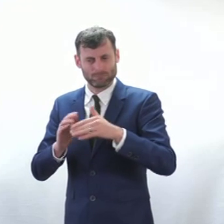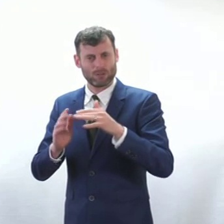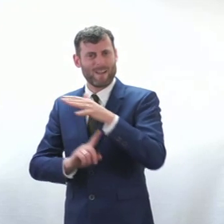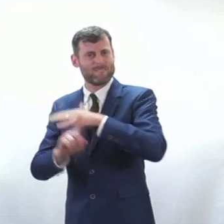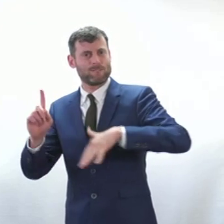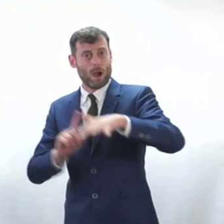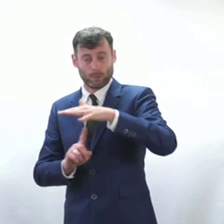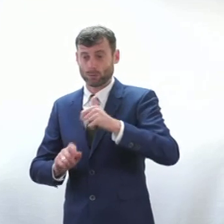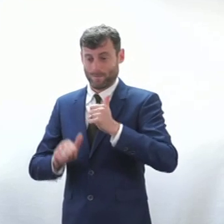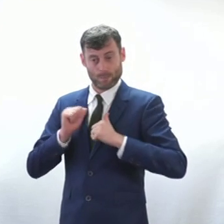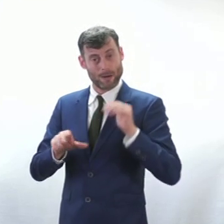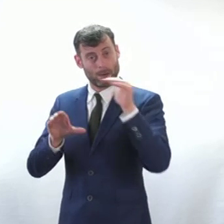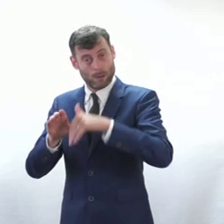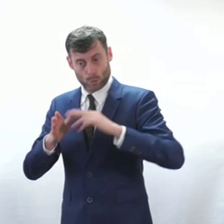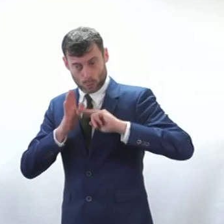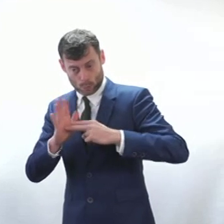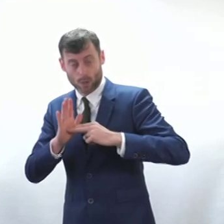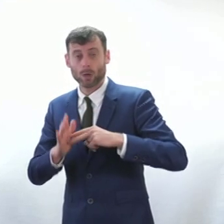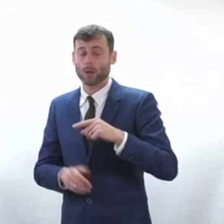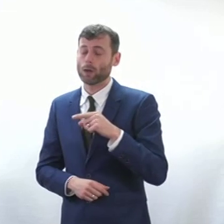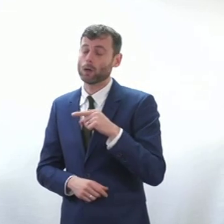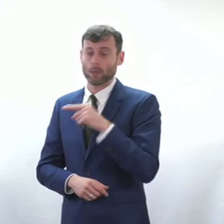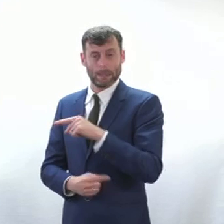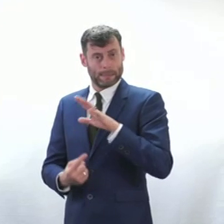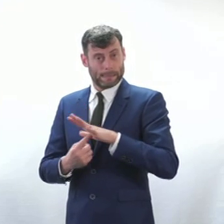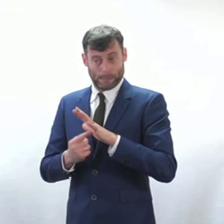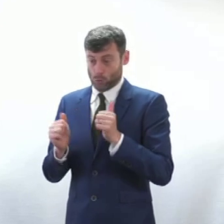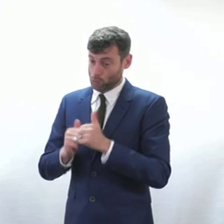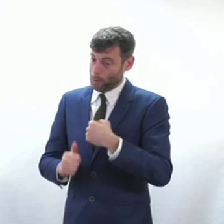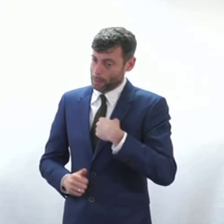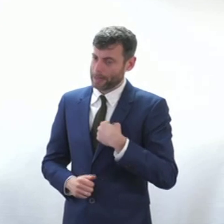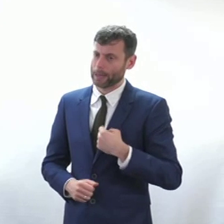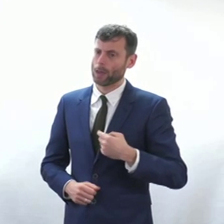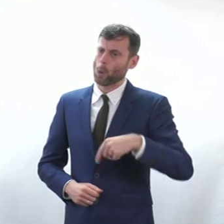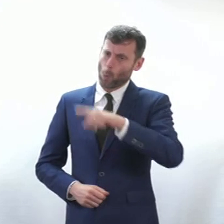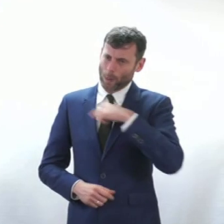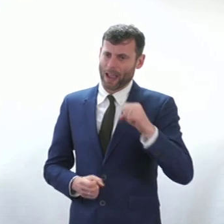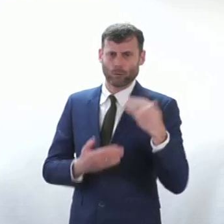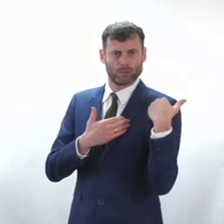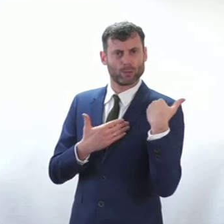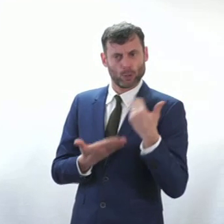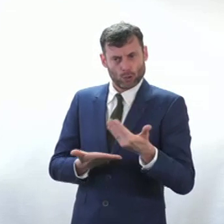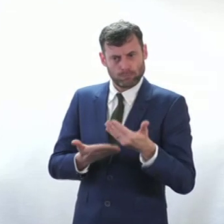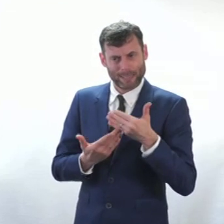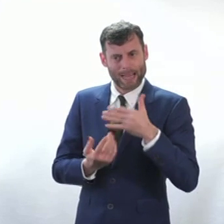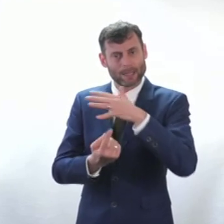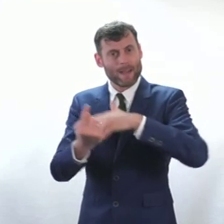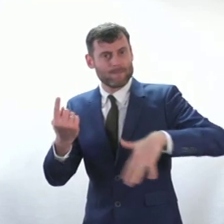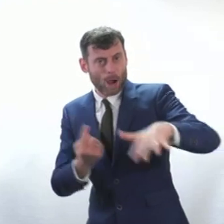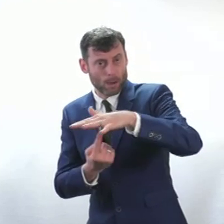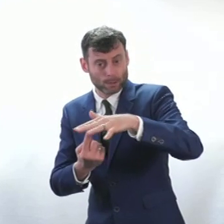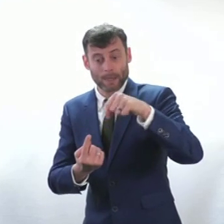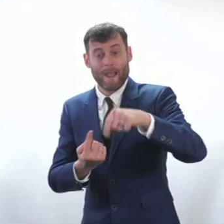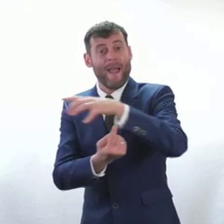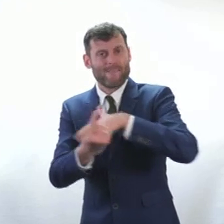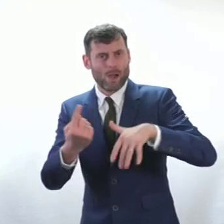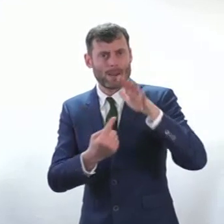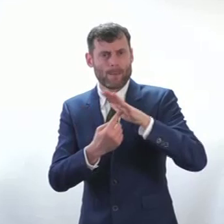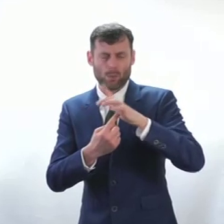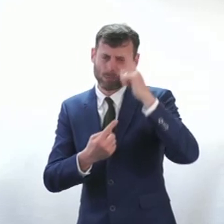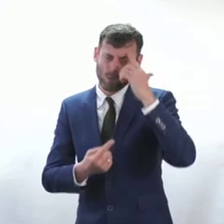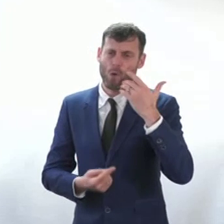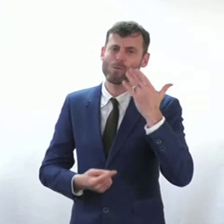Does my right hon. Friend agree that protecting the environment is not only a moral duty but presents an economic opportunity, including the creation of jobs for my constituents in Meriden?